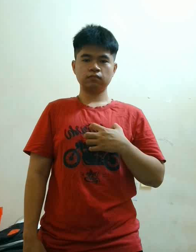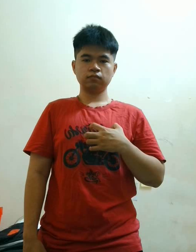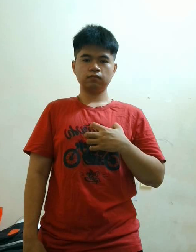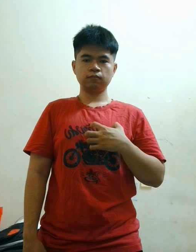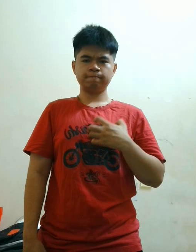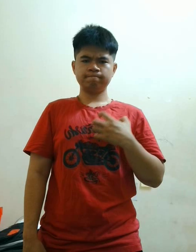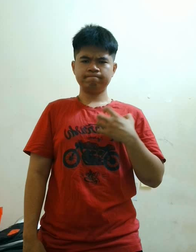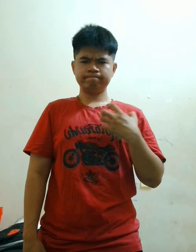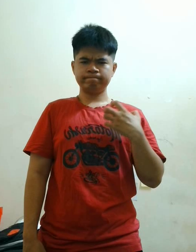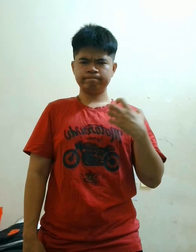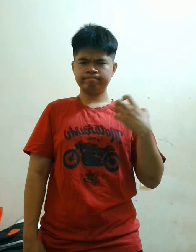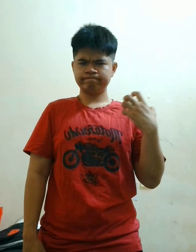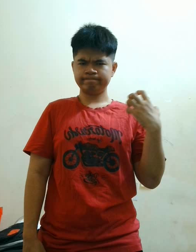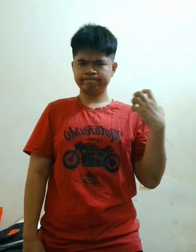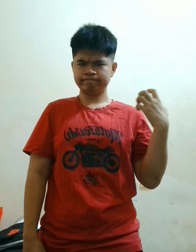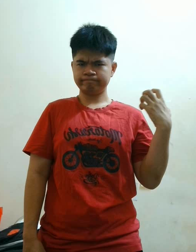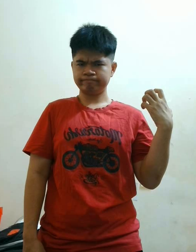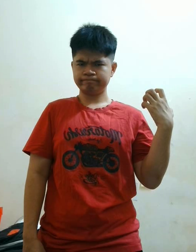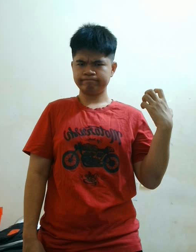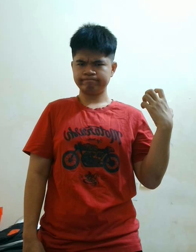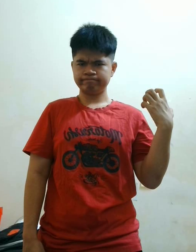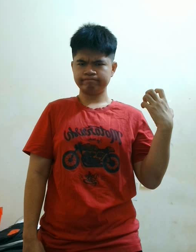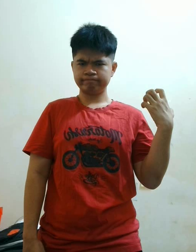tuc gian